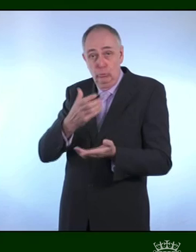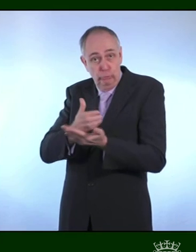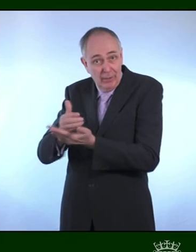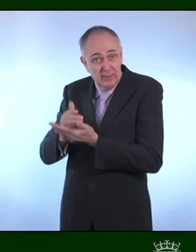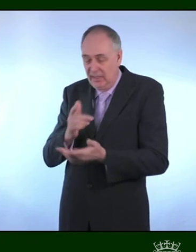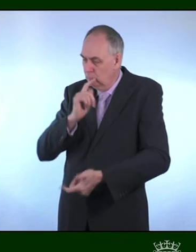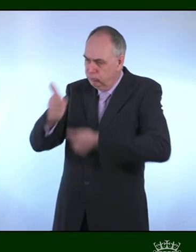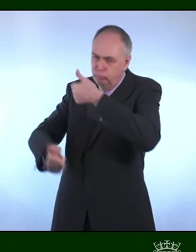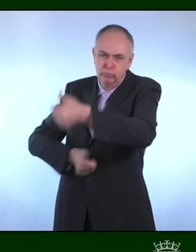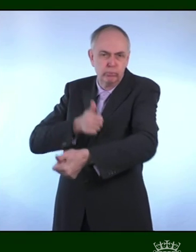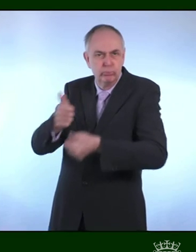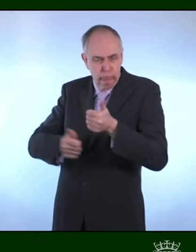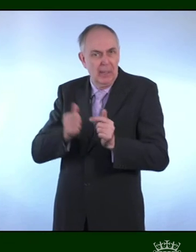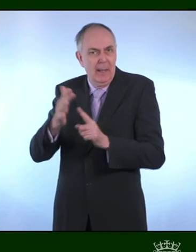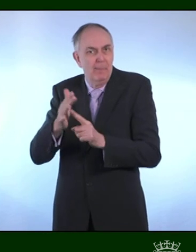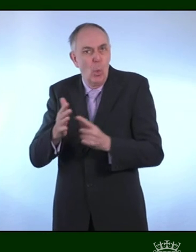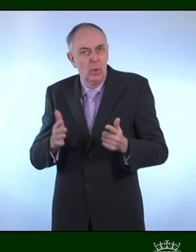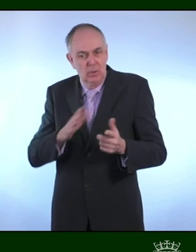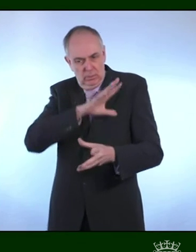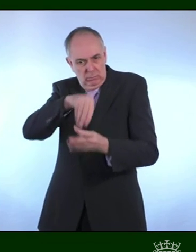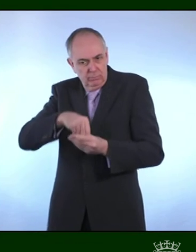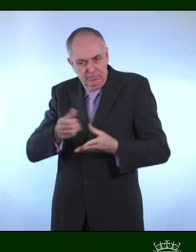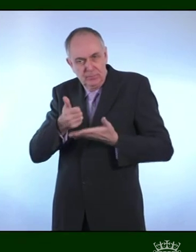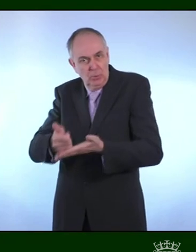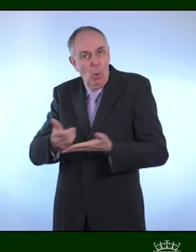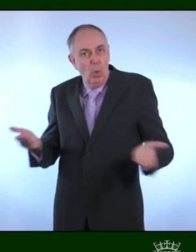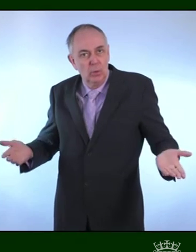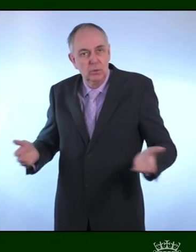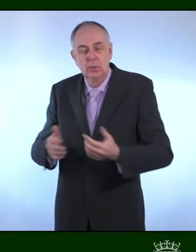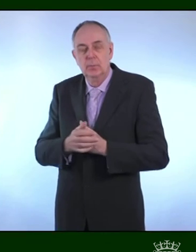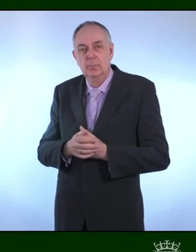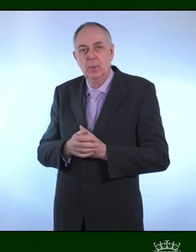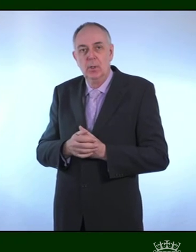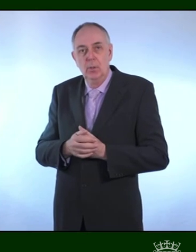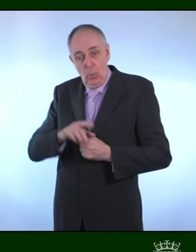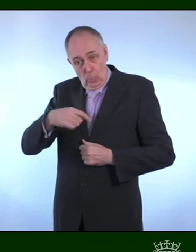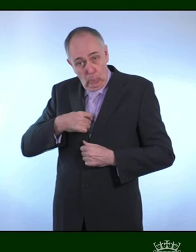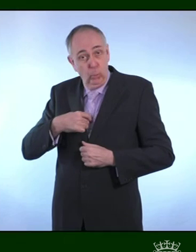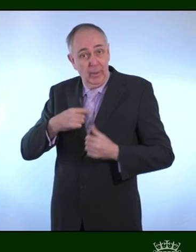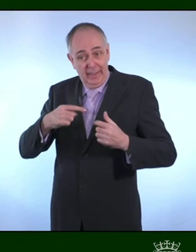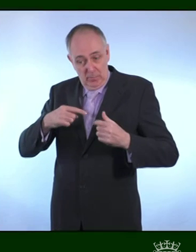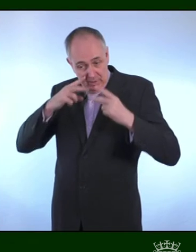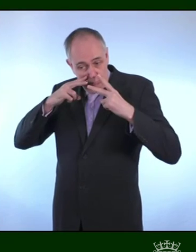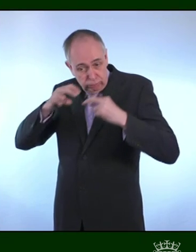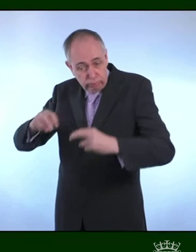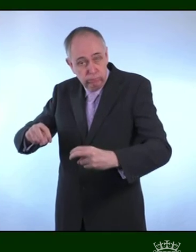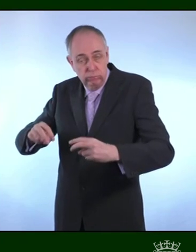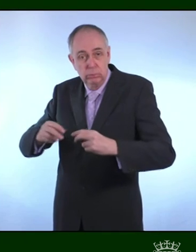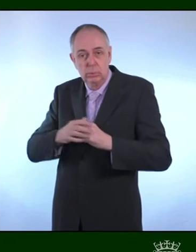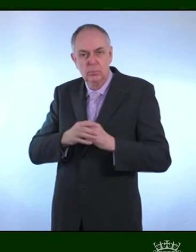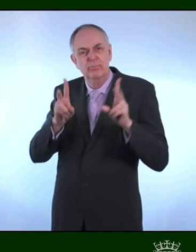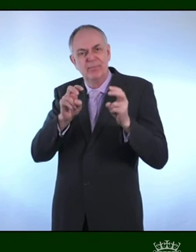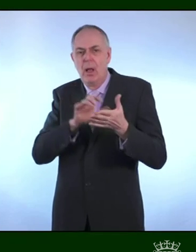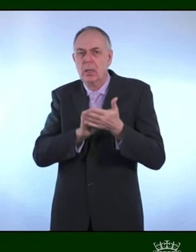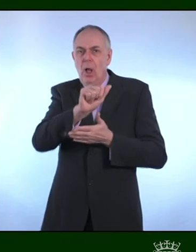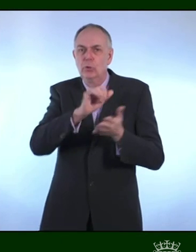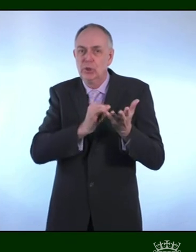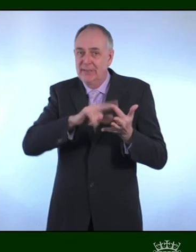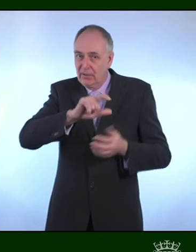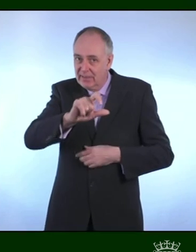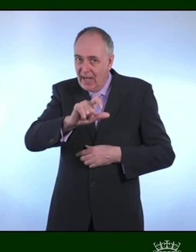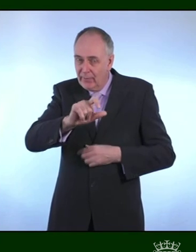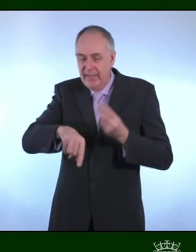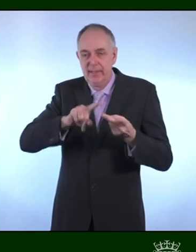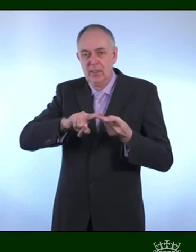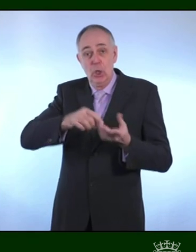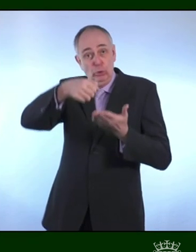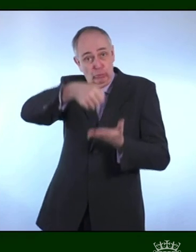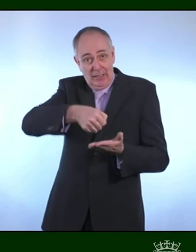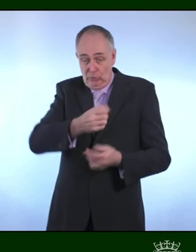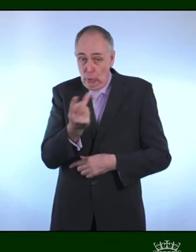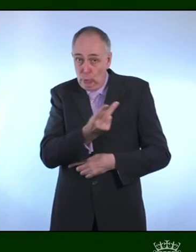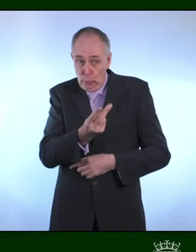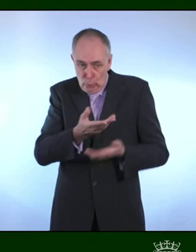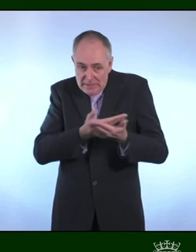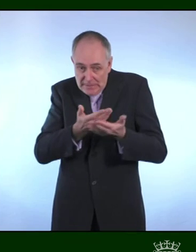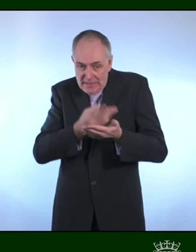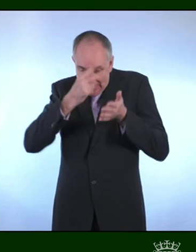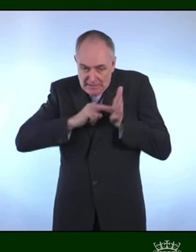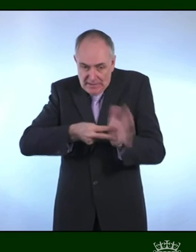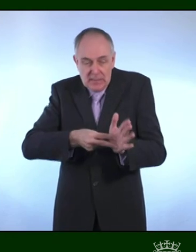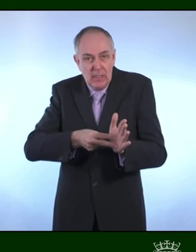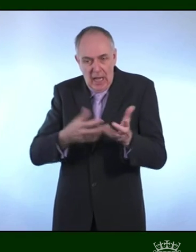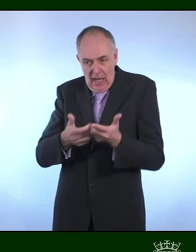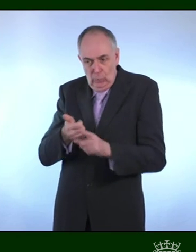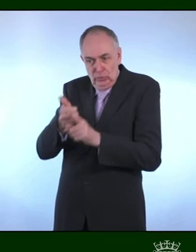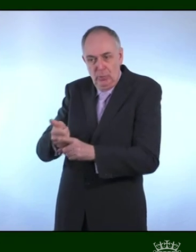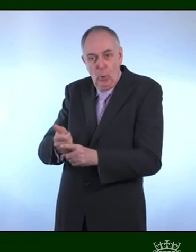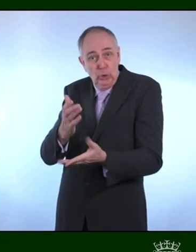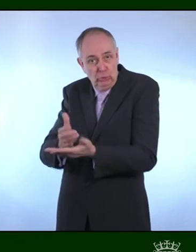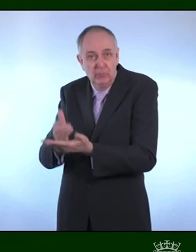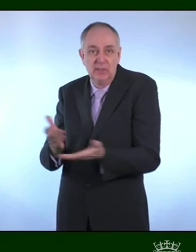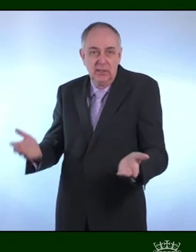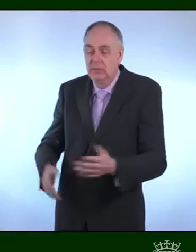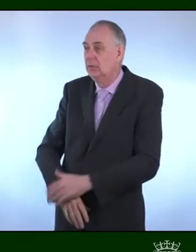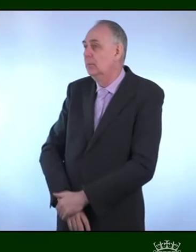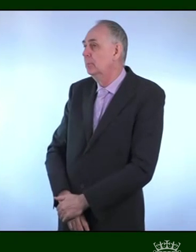They are crucial to our national response to this crisis, and my right honourable Friends the Culture Secretary and the Chancellor are looking at a package of measures to support charities as well.